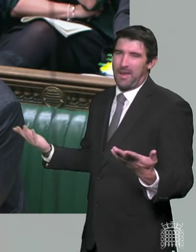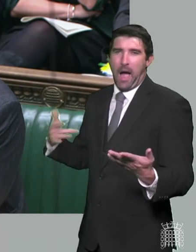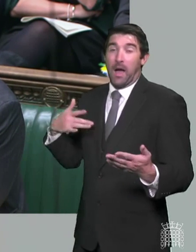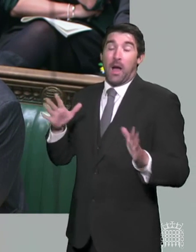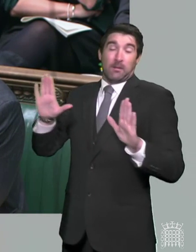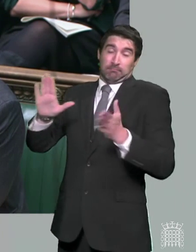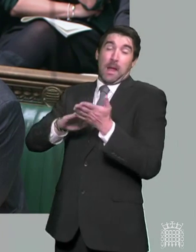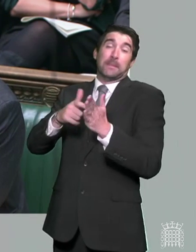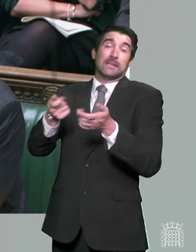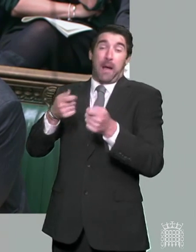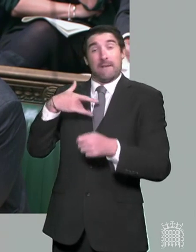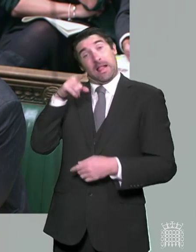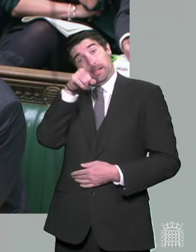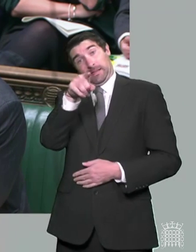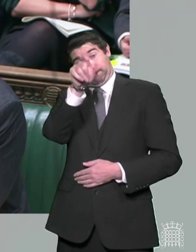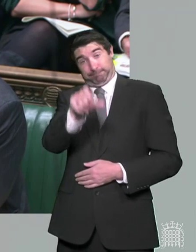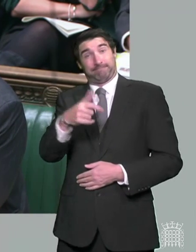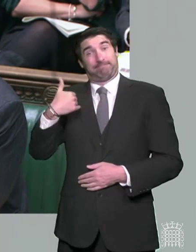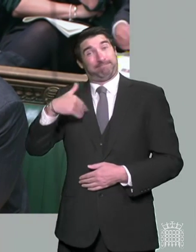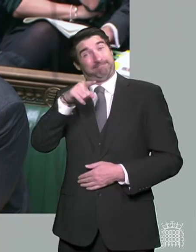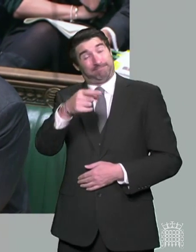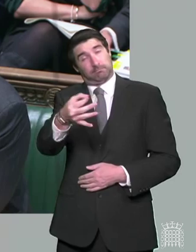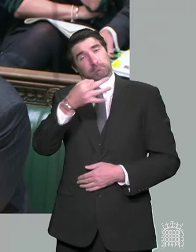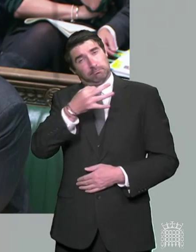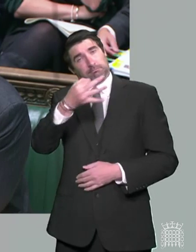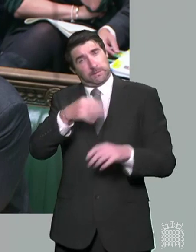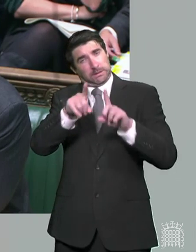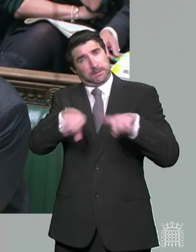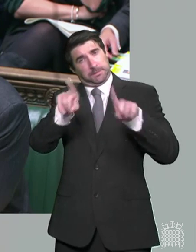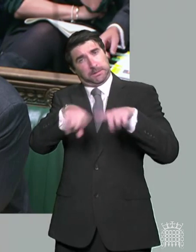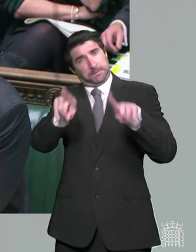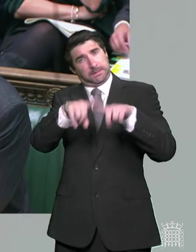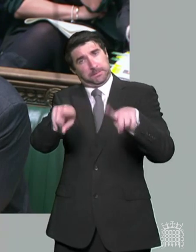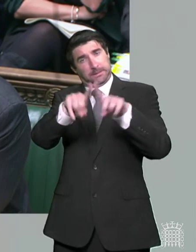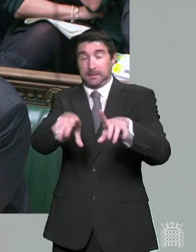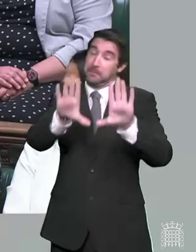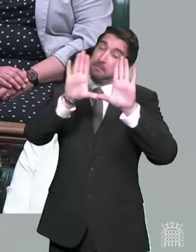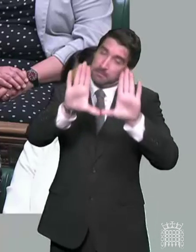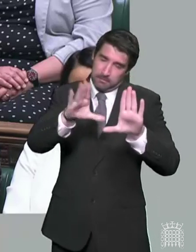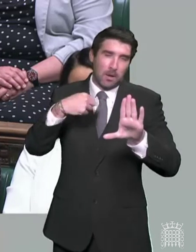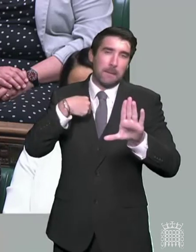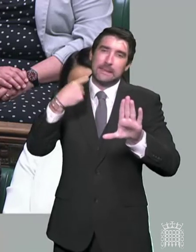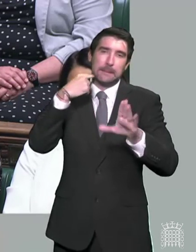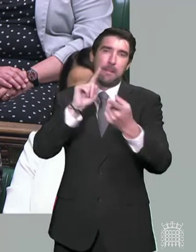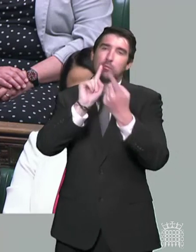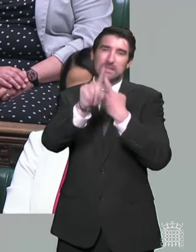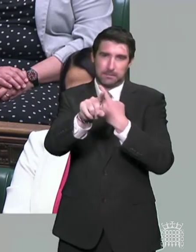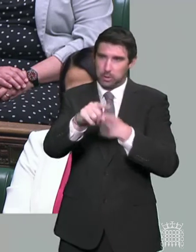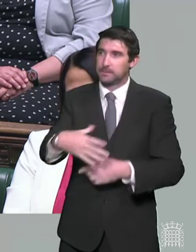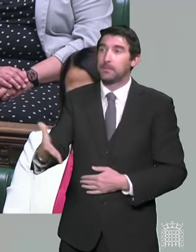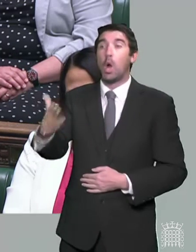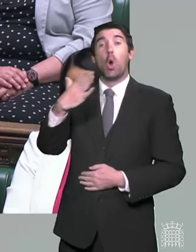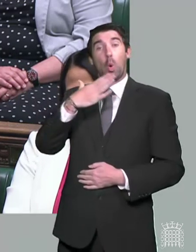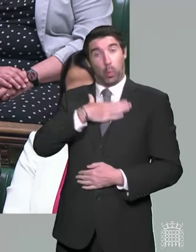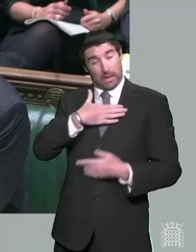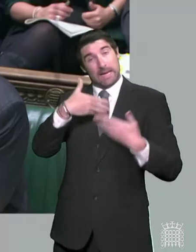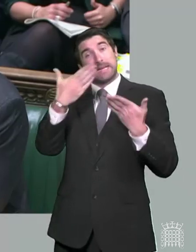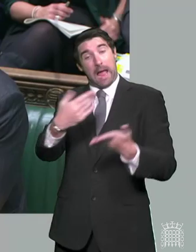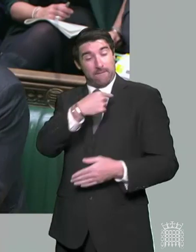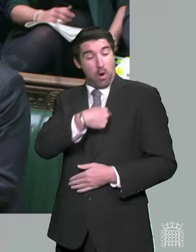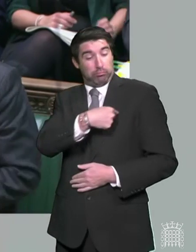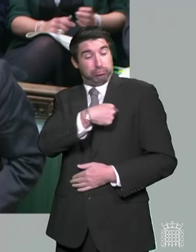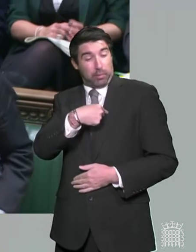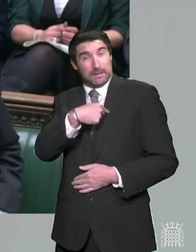Let me remind her that this is a Government who get on and deliver on our promises to the people—in particular, on getting Brexit done.